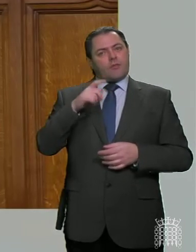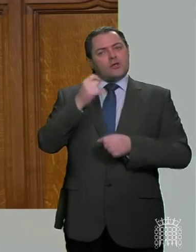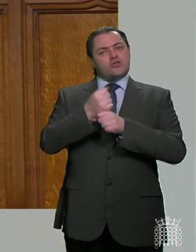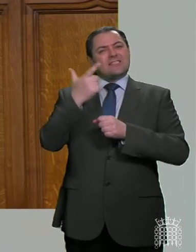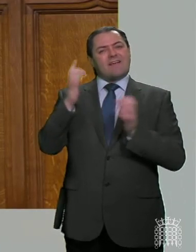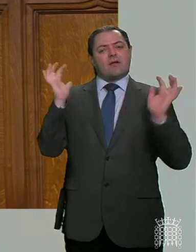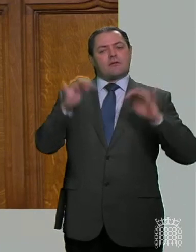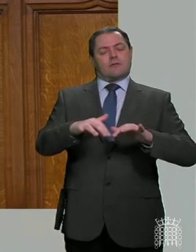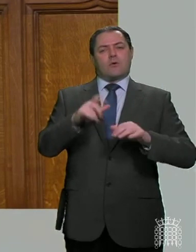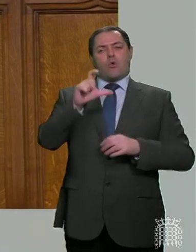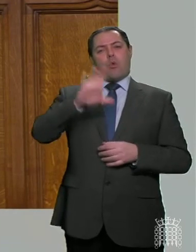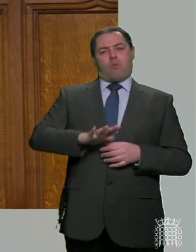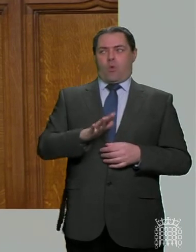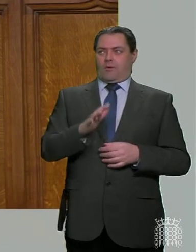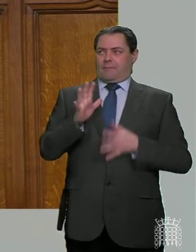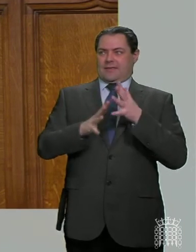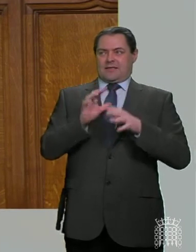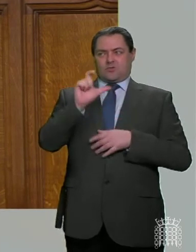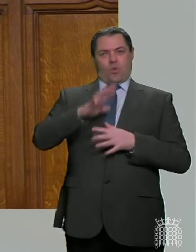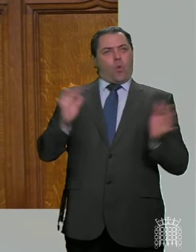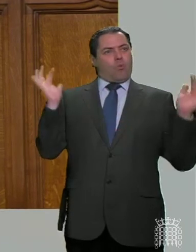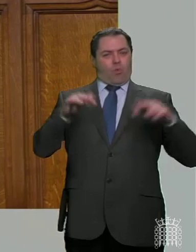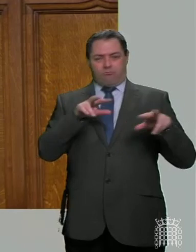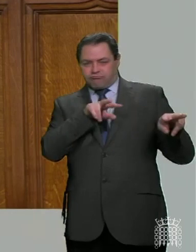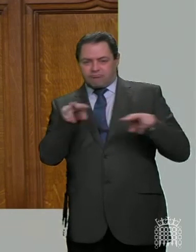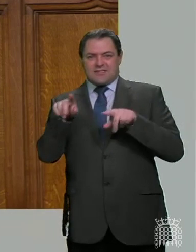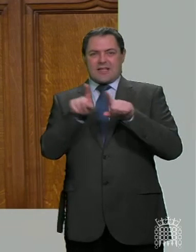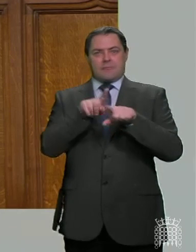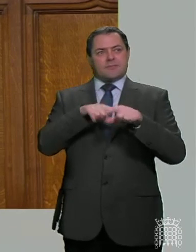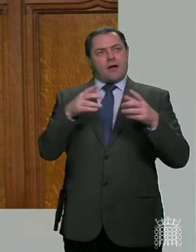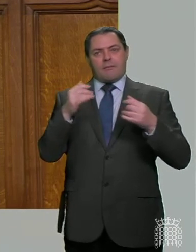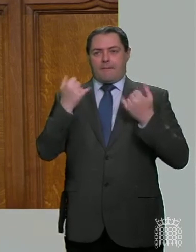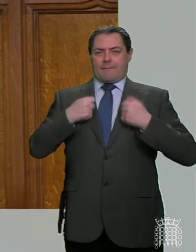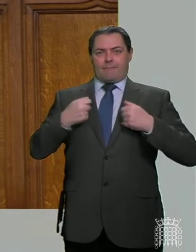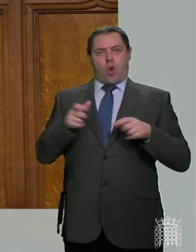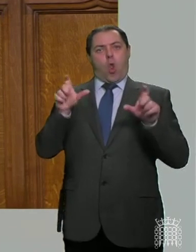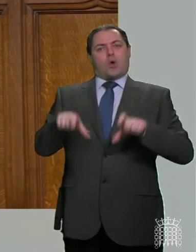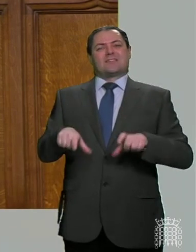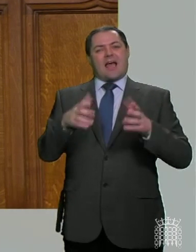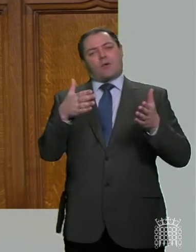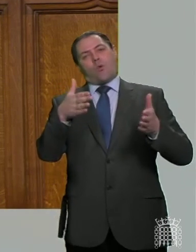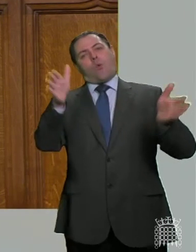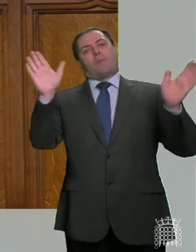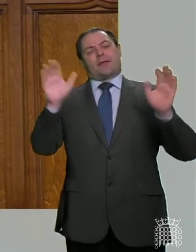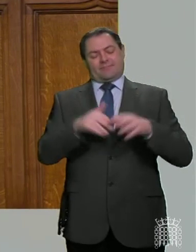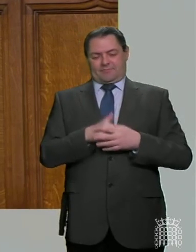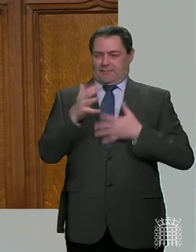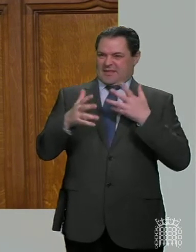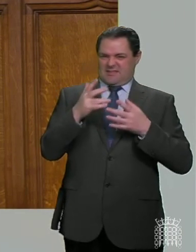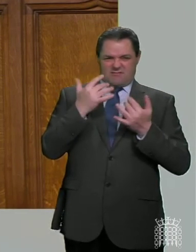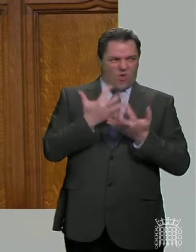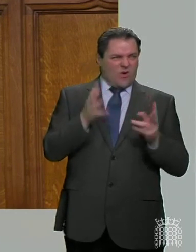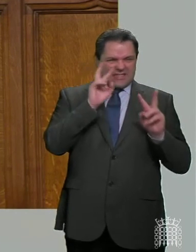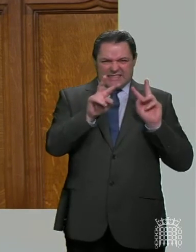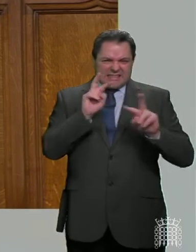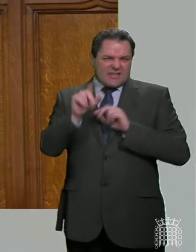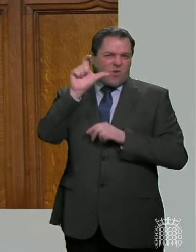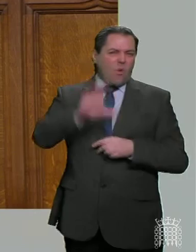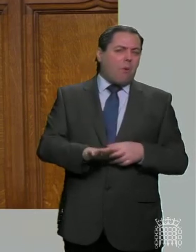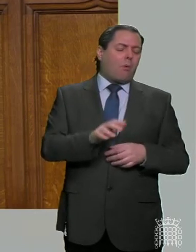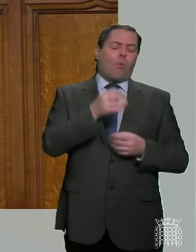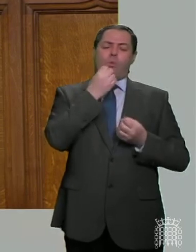This will put Cornwall front and centre on the world stage as we emerge from the pandemic and give us a great opportunity to showcase all that Cornwall has to offer.